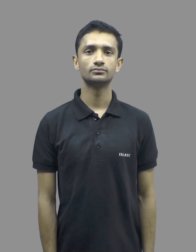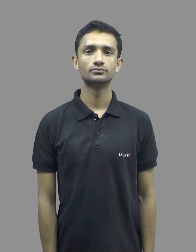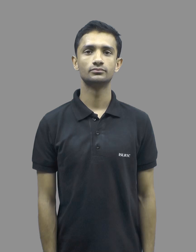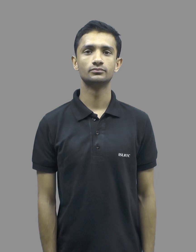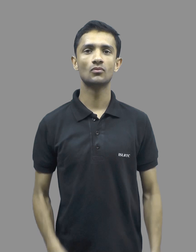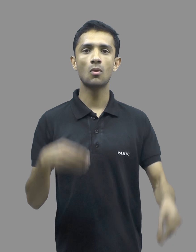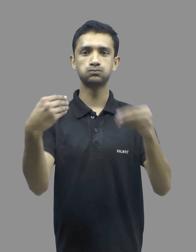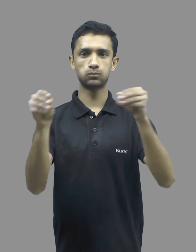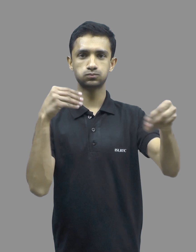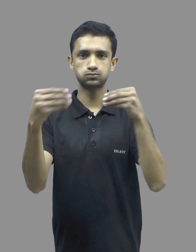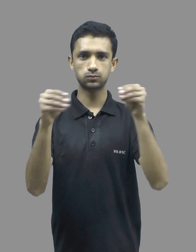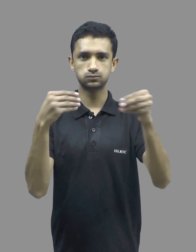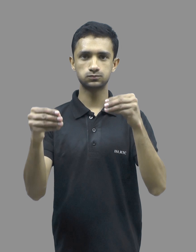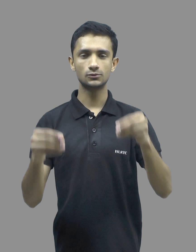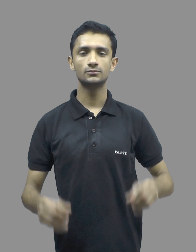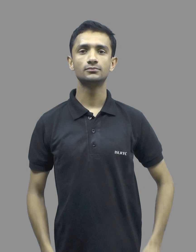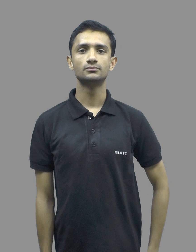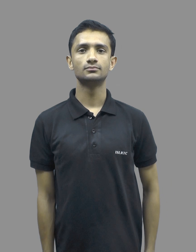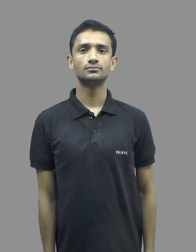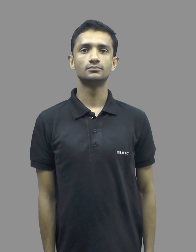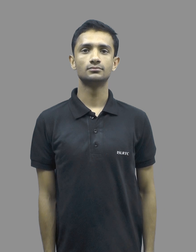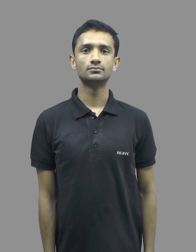Flexible